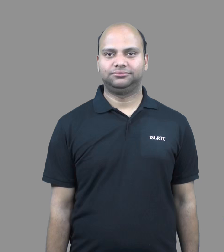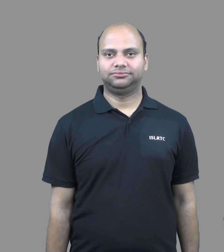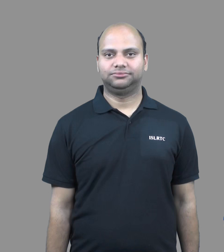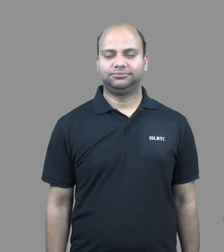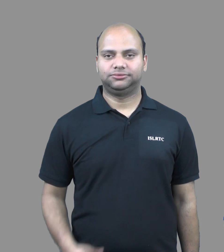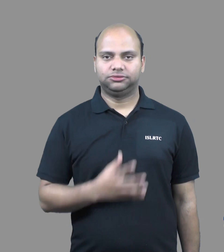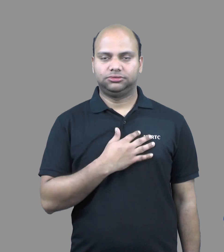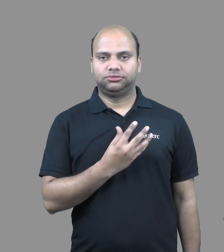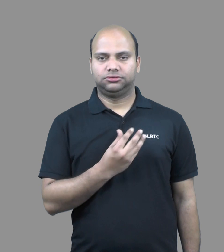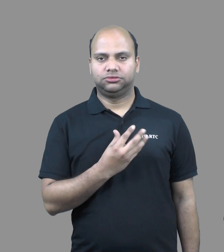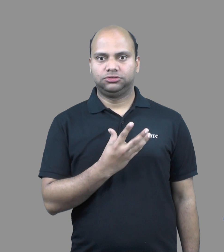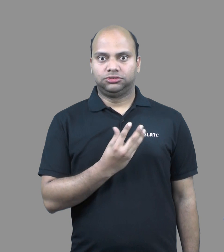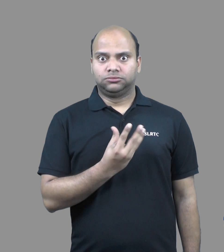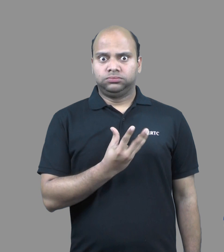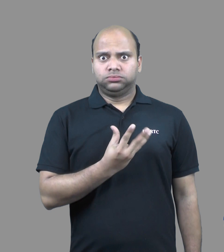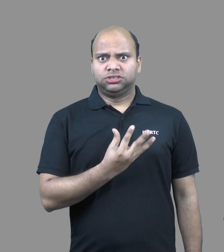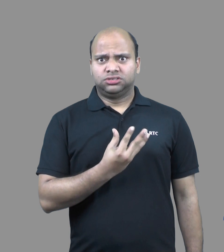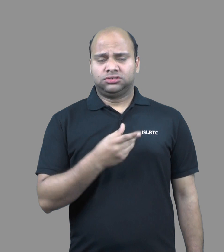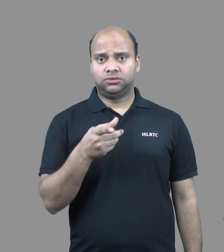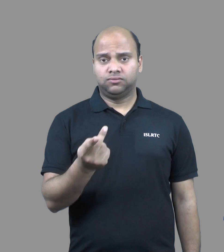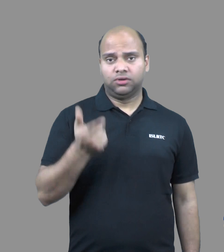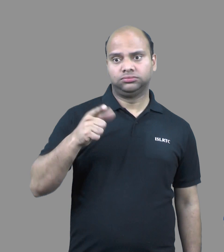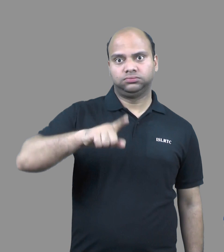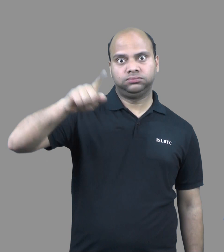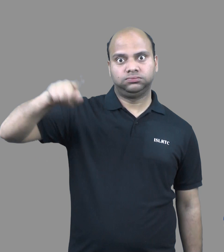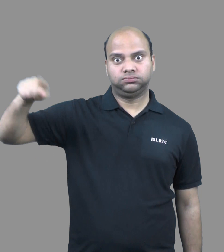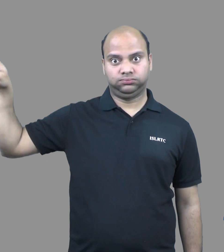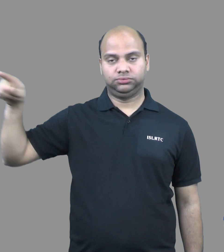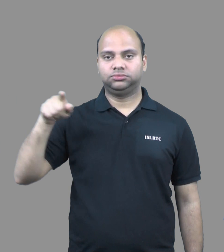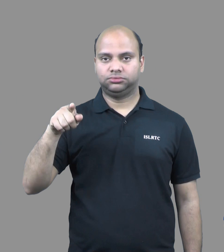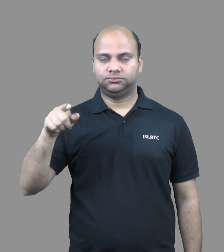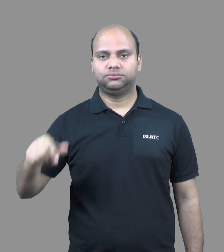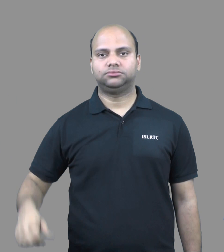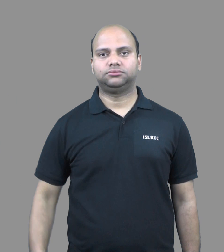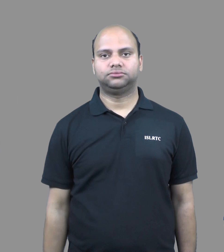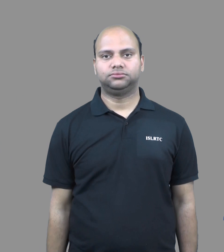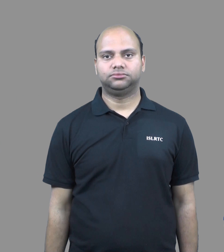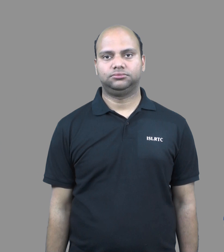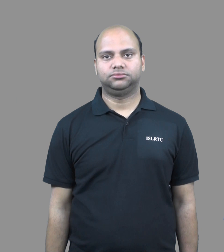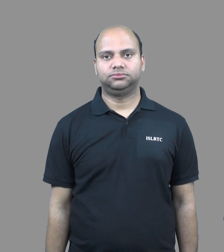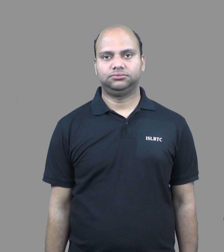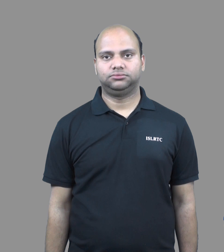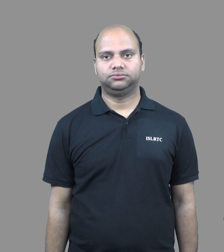Tachycardia